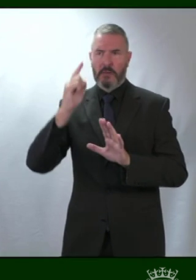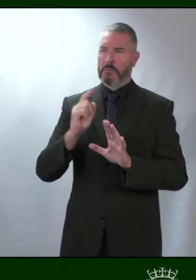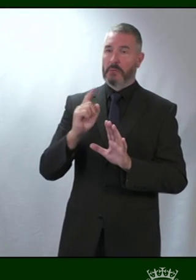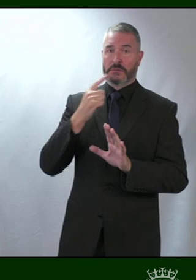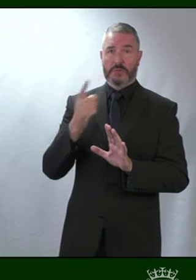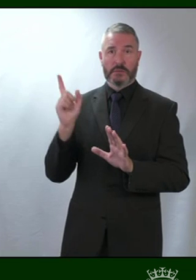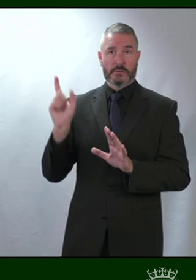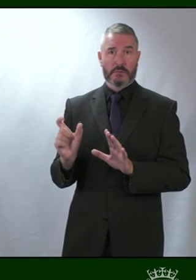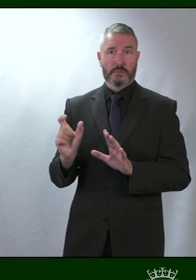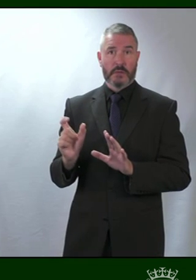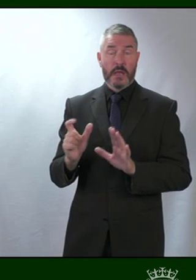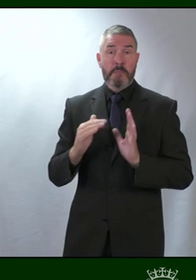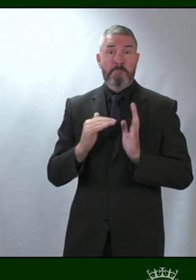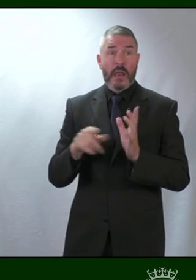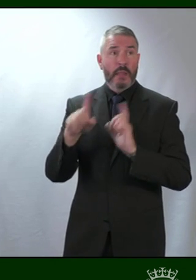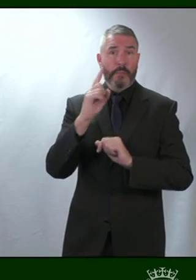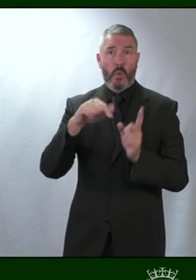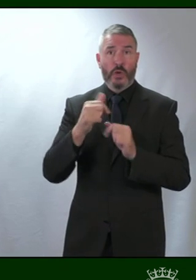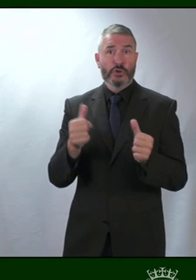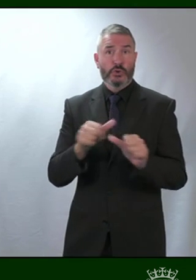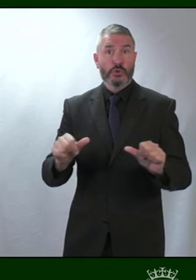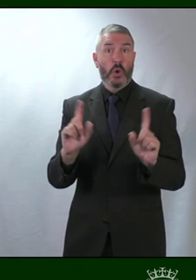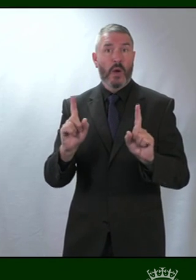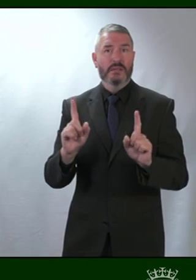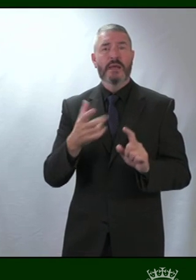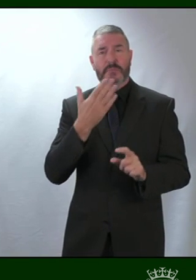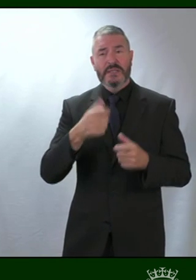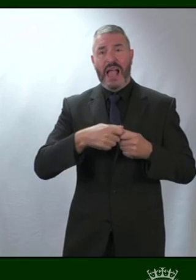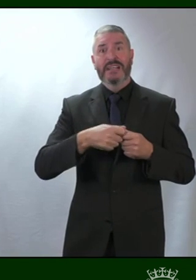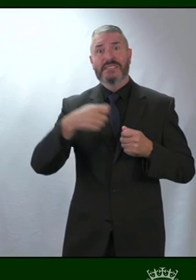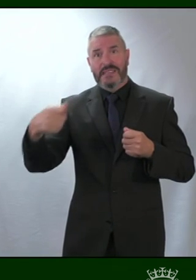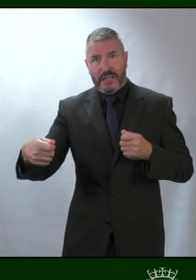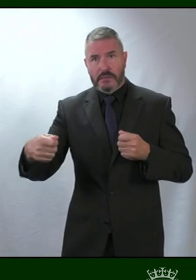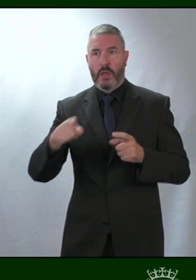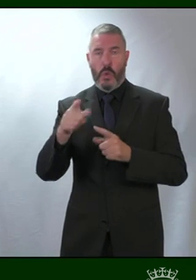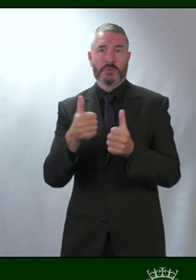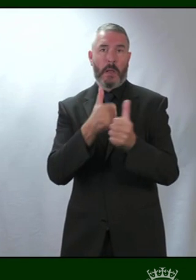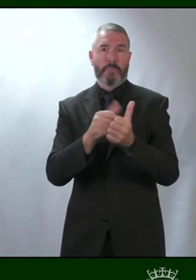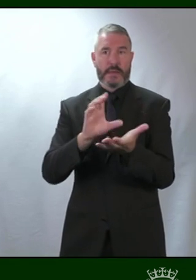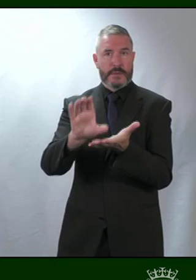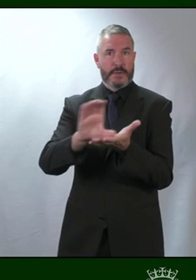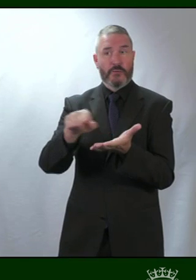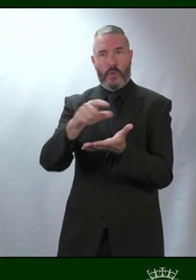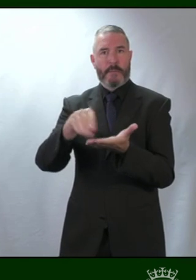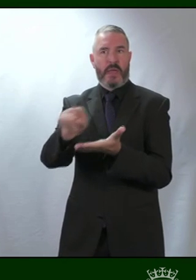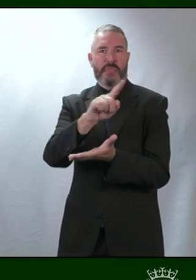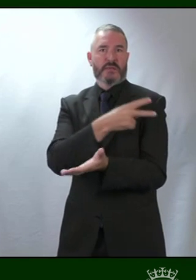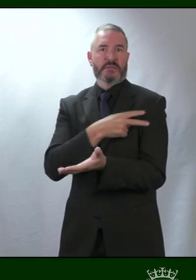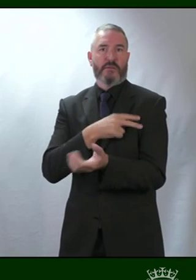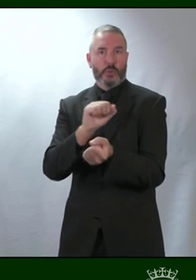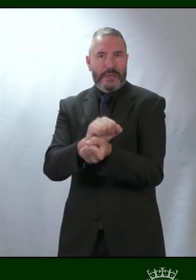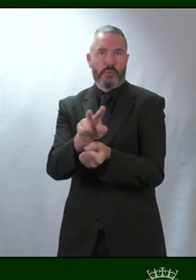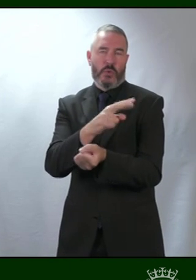The solution for millions of people right now is an extension of the furlough scheme beyond October.